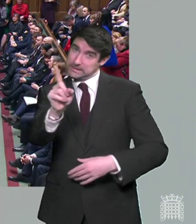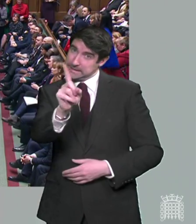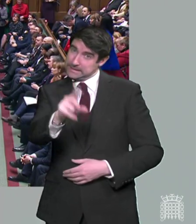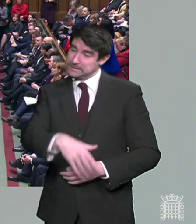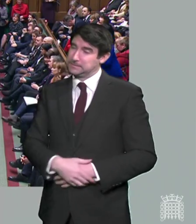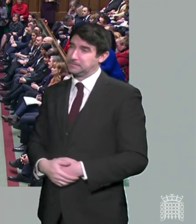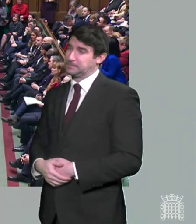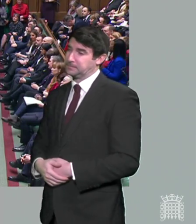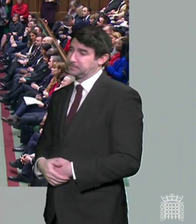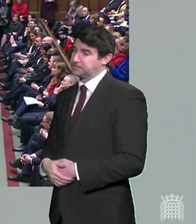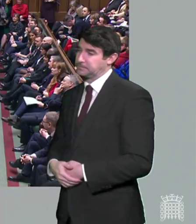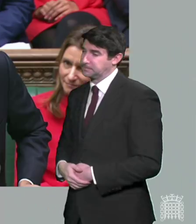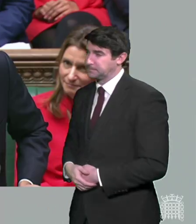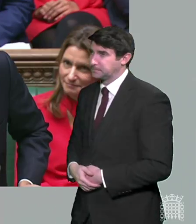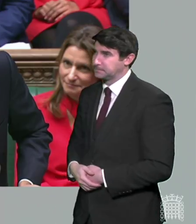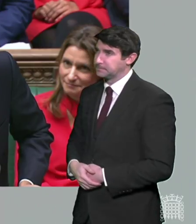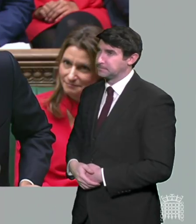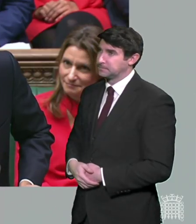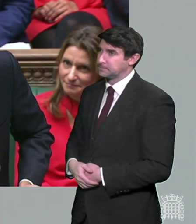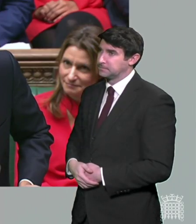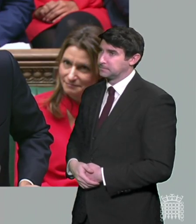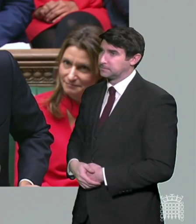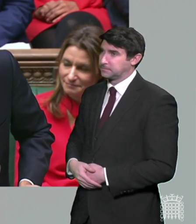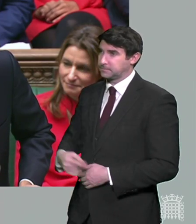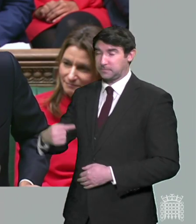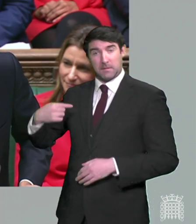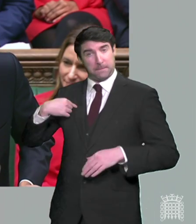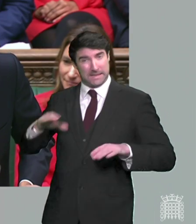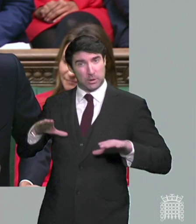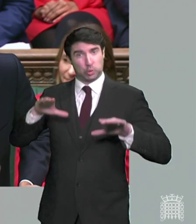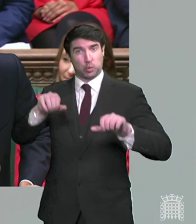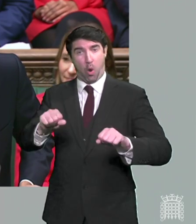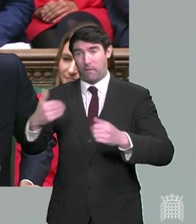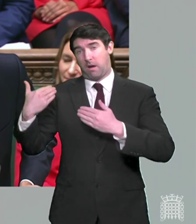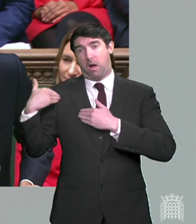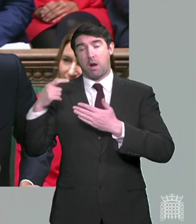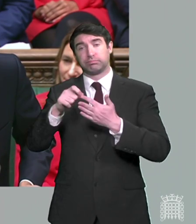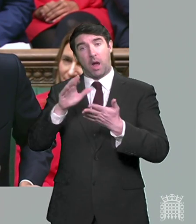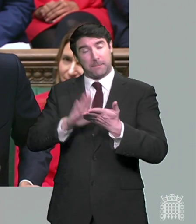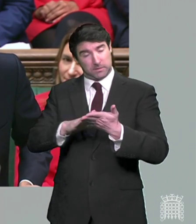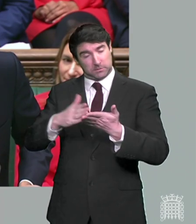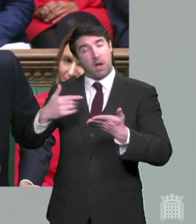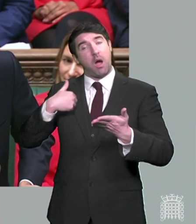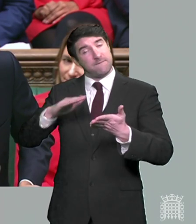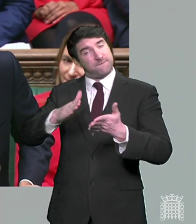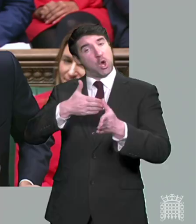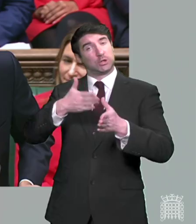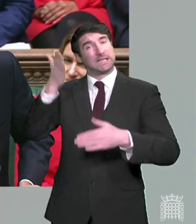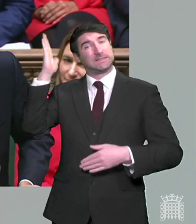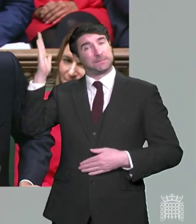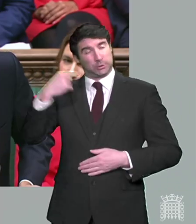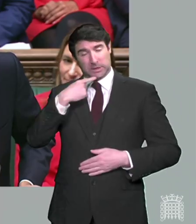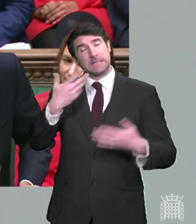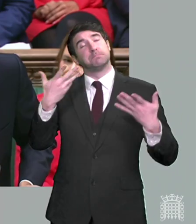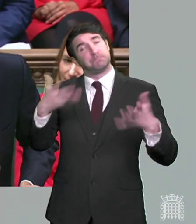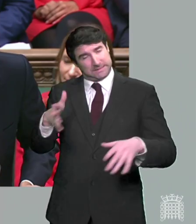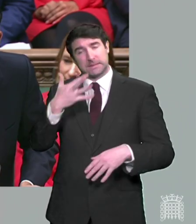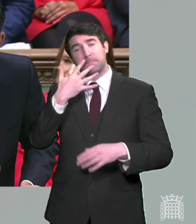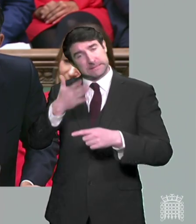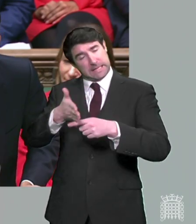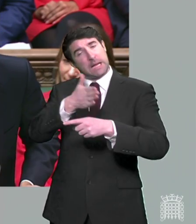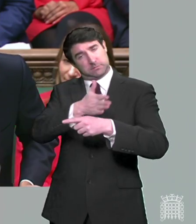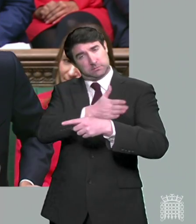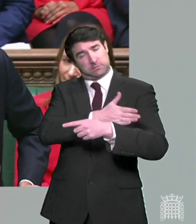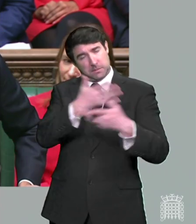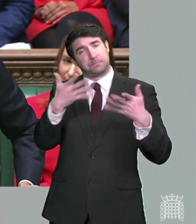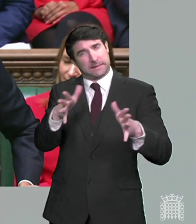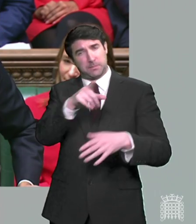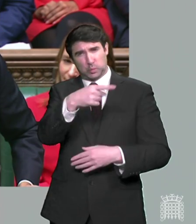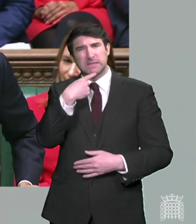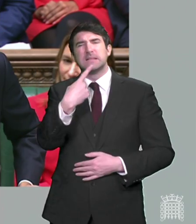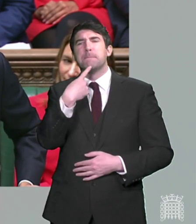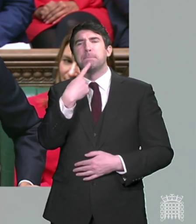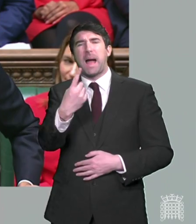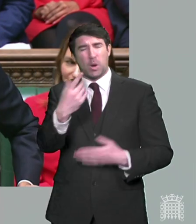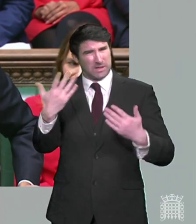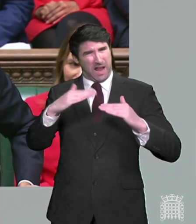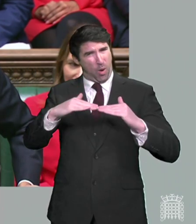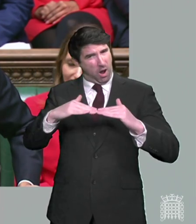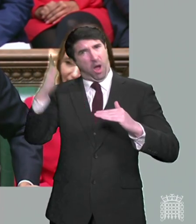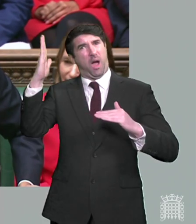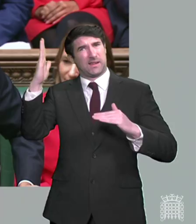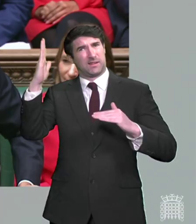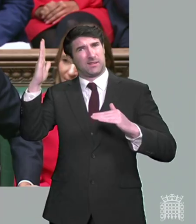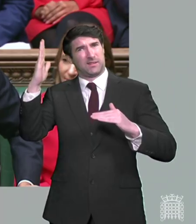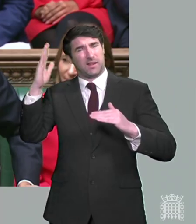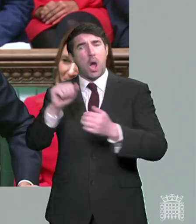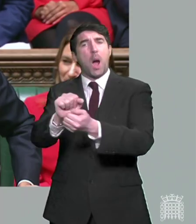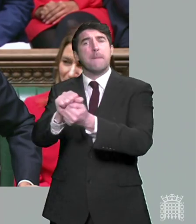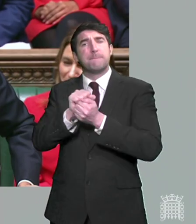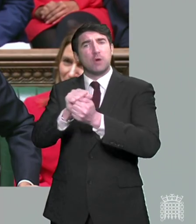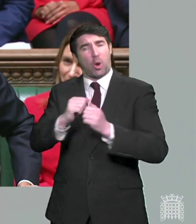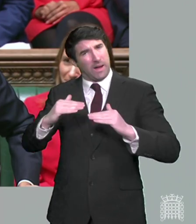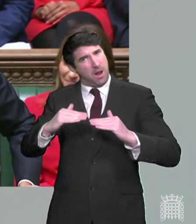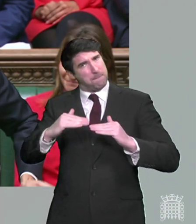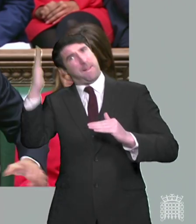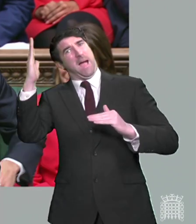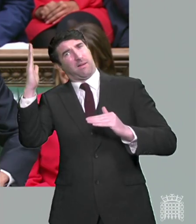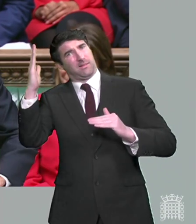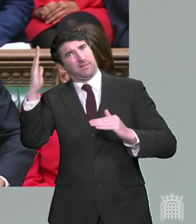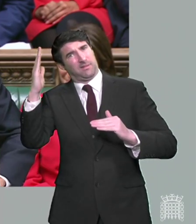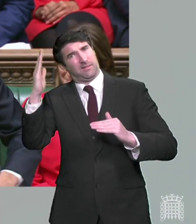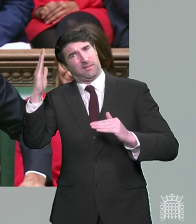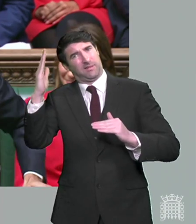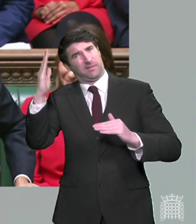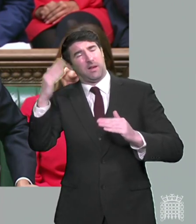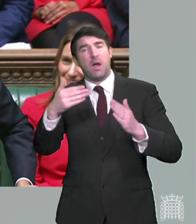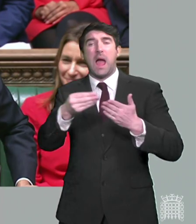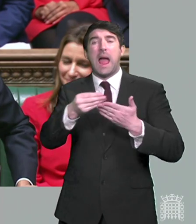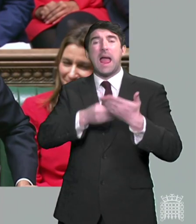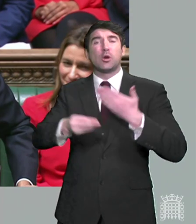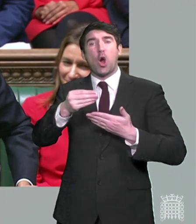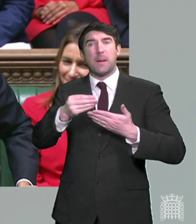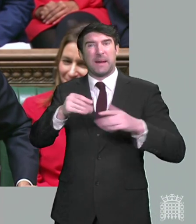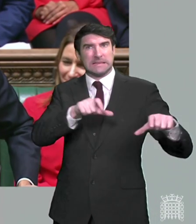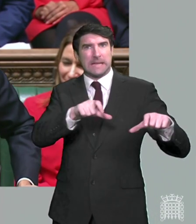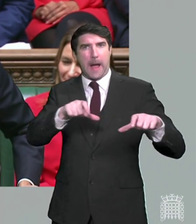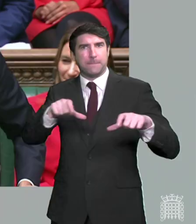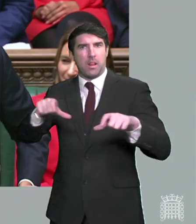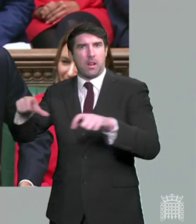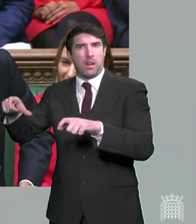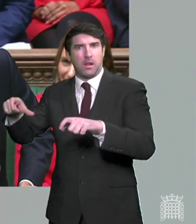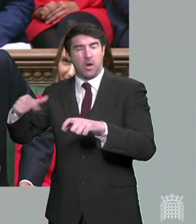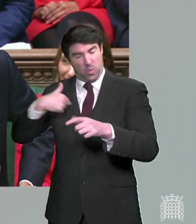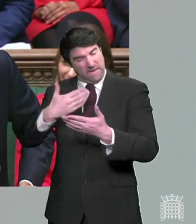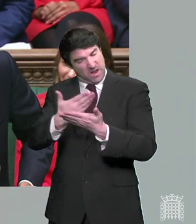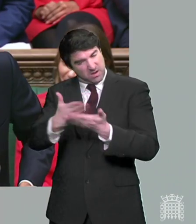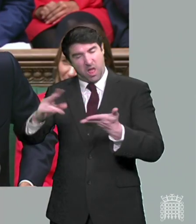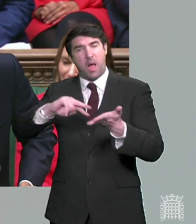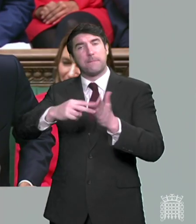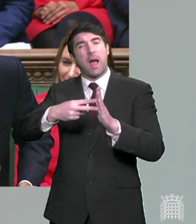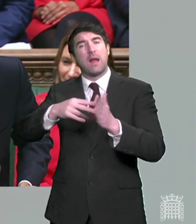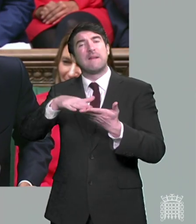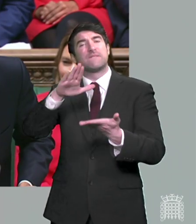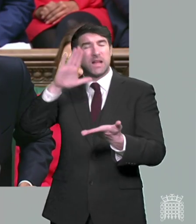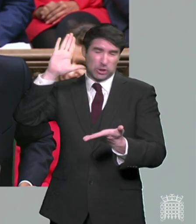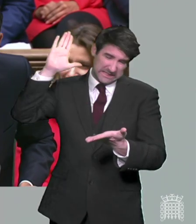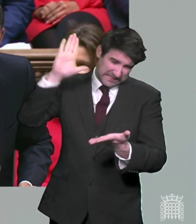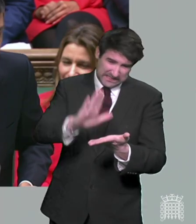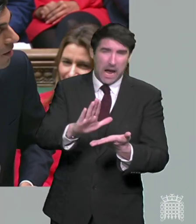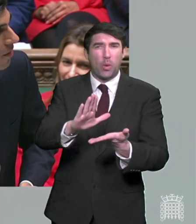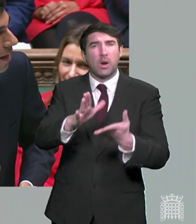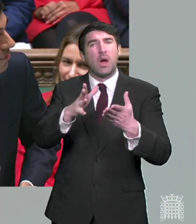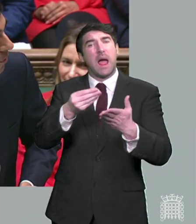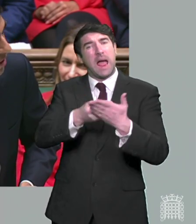On the first day that I took office, I said that mistakes had been made, but what we have done is to ensure that right now the pound is at a multi-month high, borrowing costs are restored back to where they should be, the economy has stabilised and there is a clear plan to halve inflation and grow the economy.